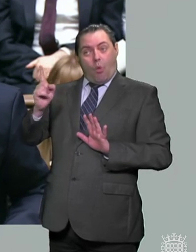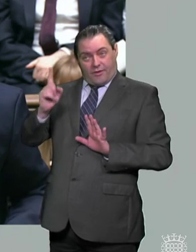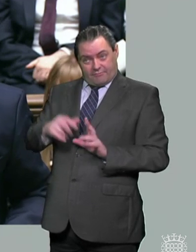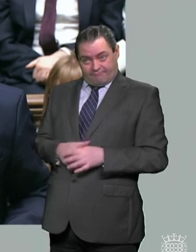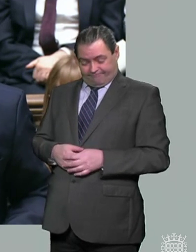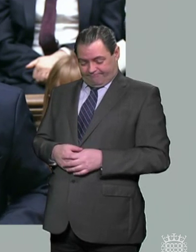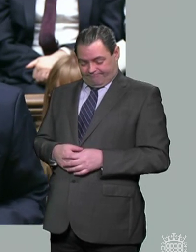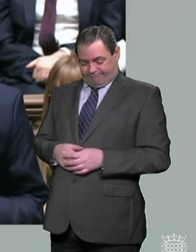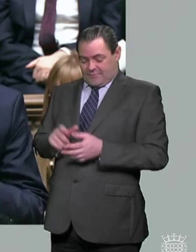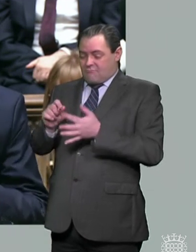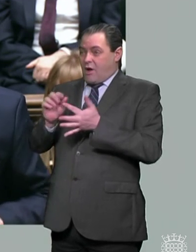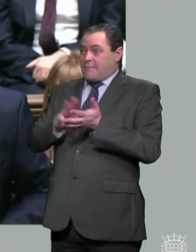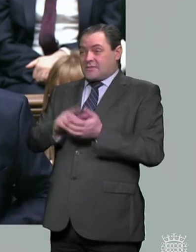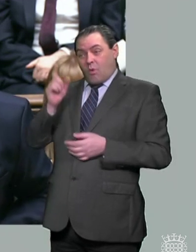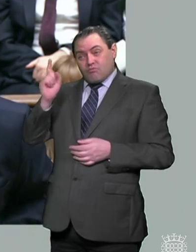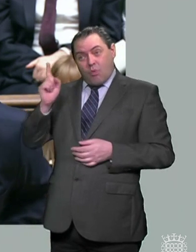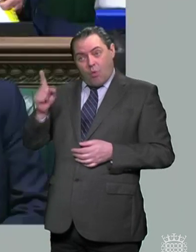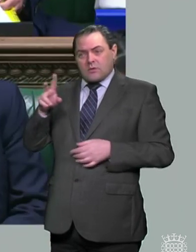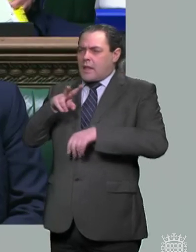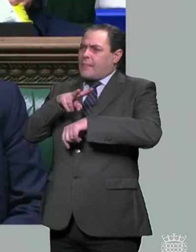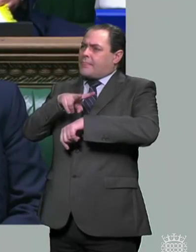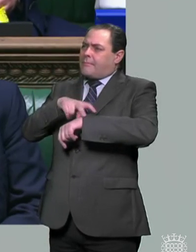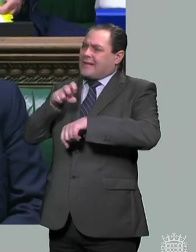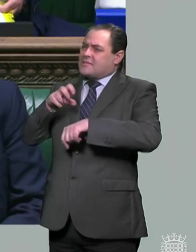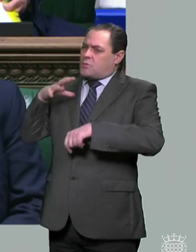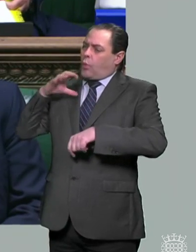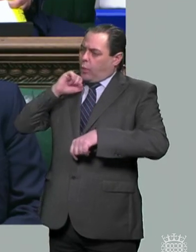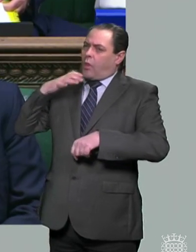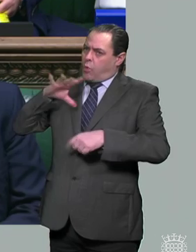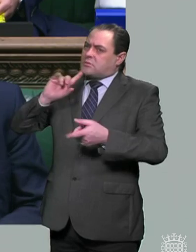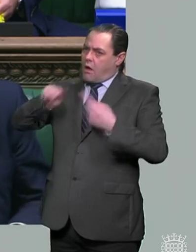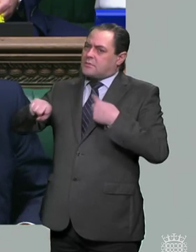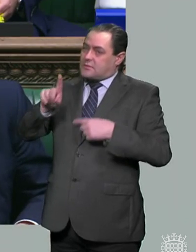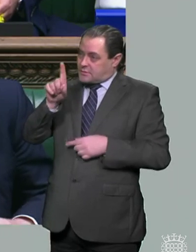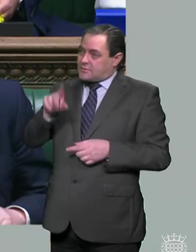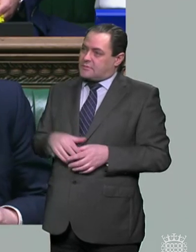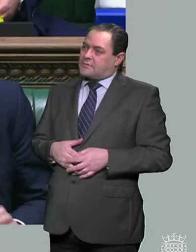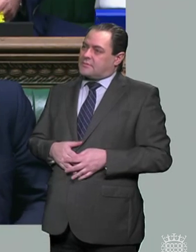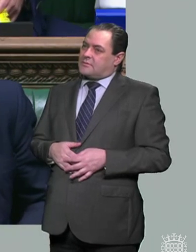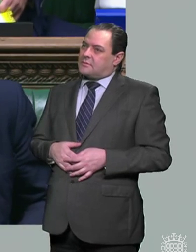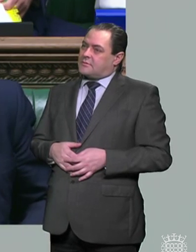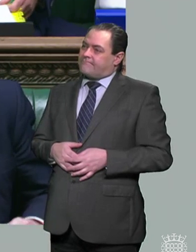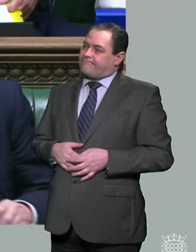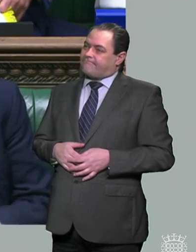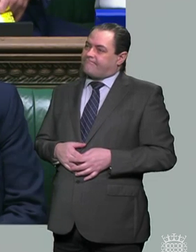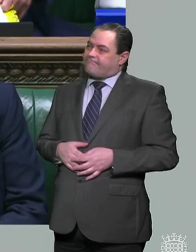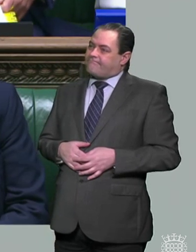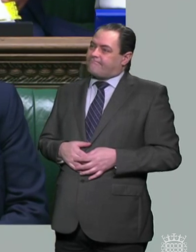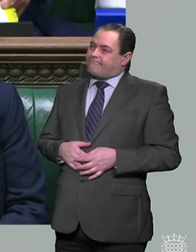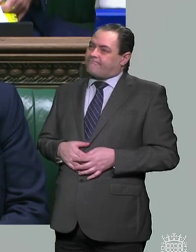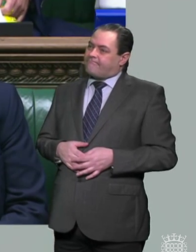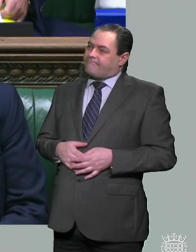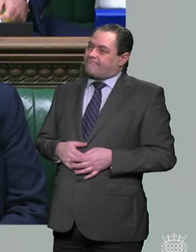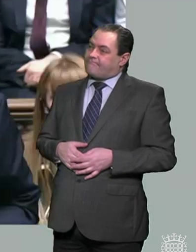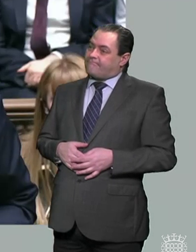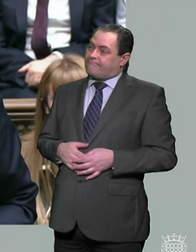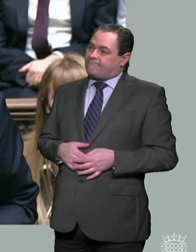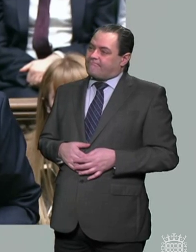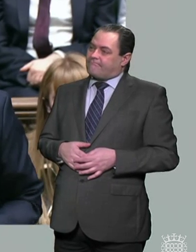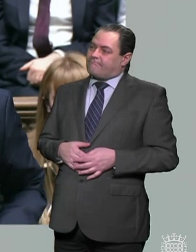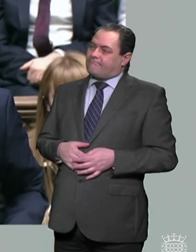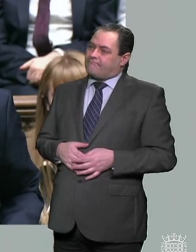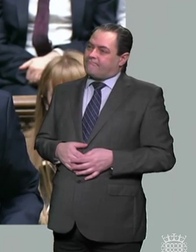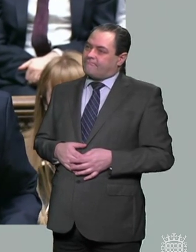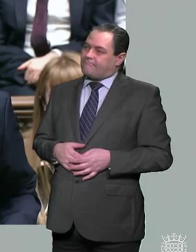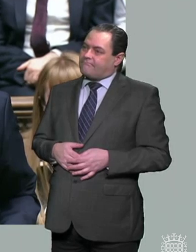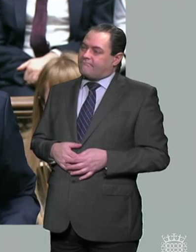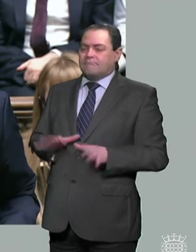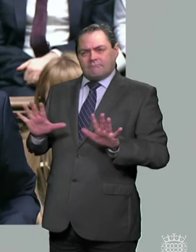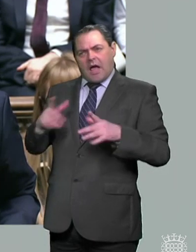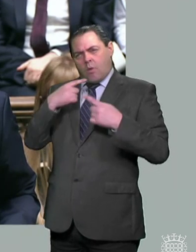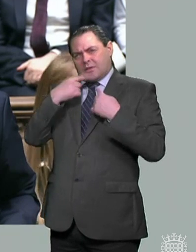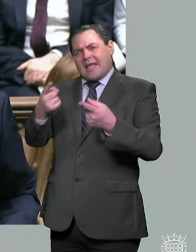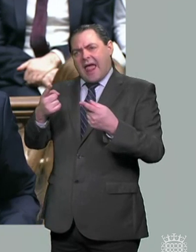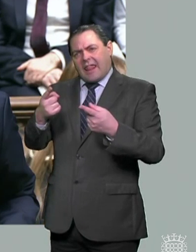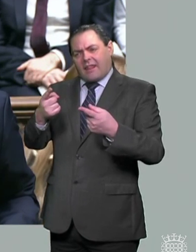Lots of words, lots of bluster, but no answers. A word of warning, Prime Minister: that will not work with the police.